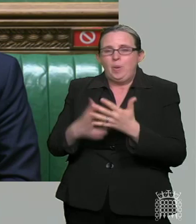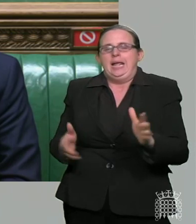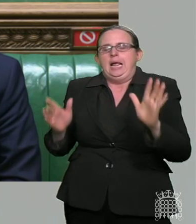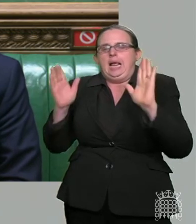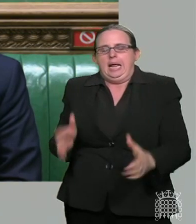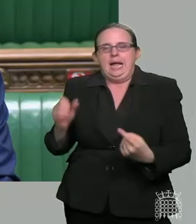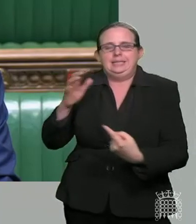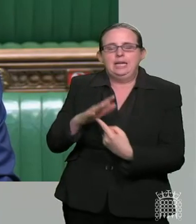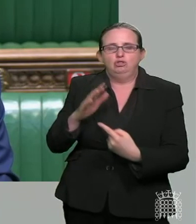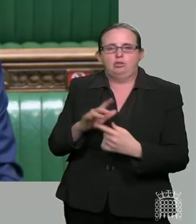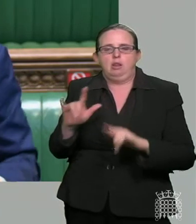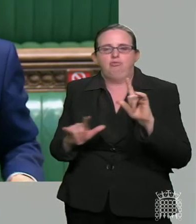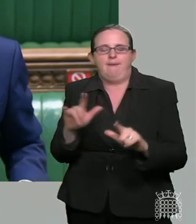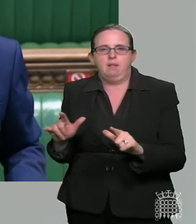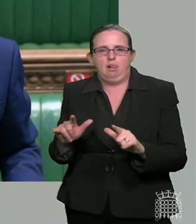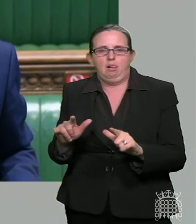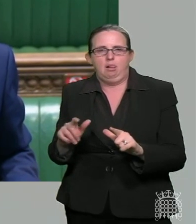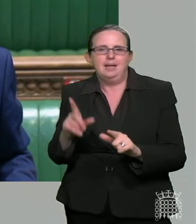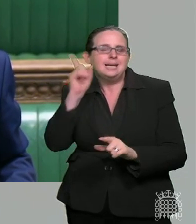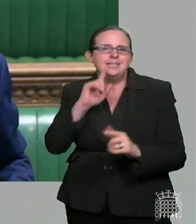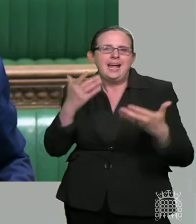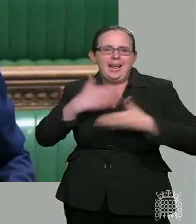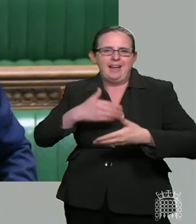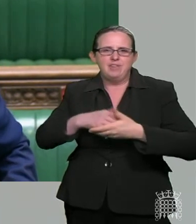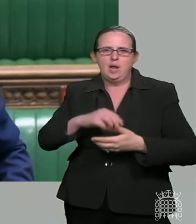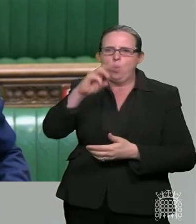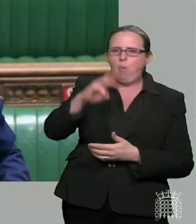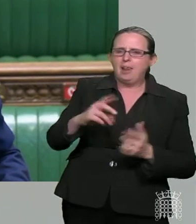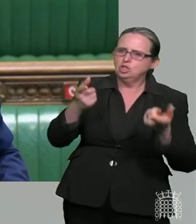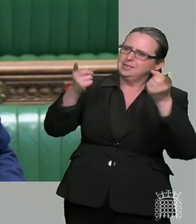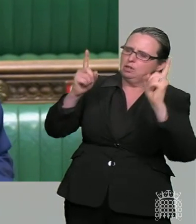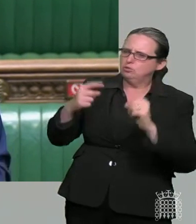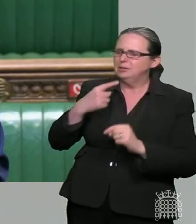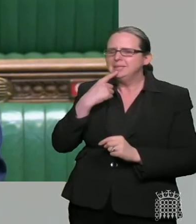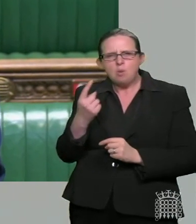By the evening, the Welsh Secretary suggested that “some people might think a holiday is essential”.